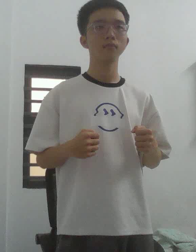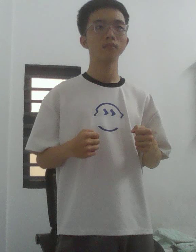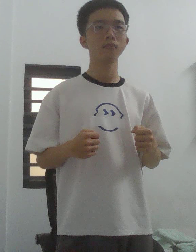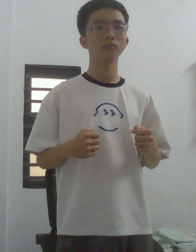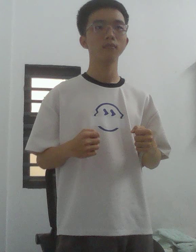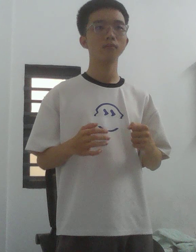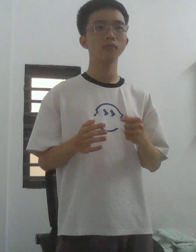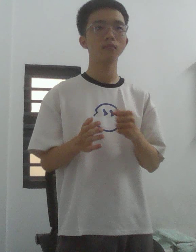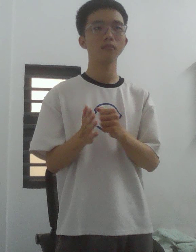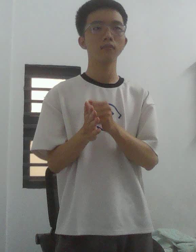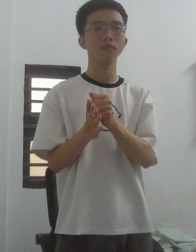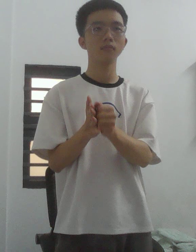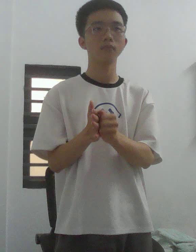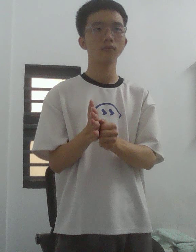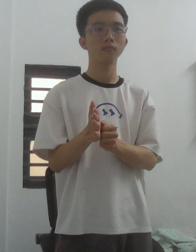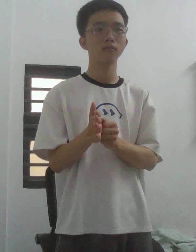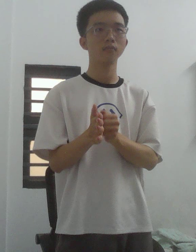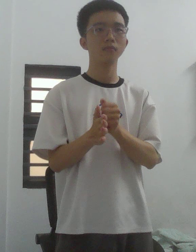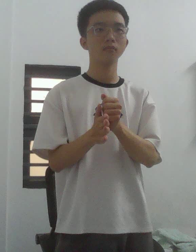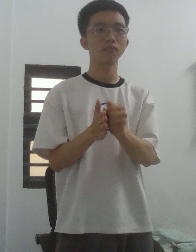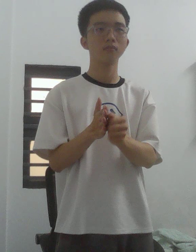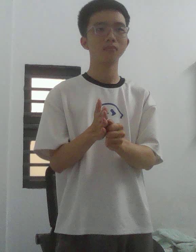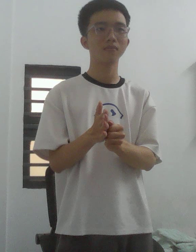thang